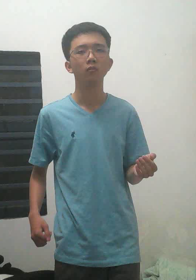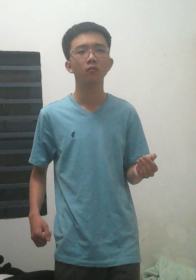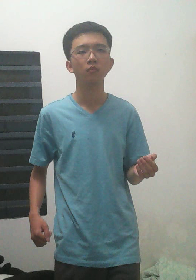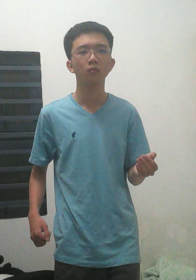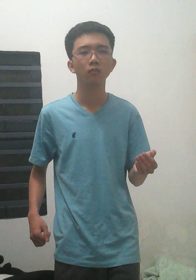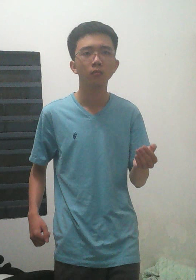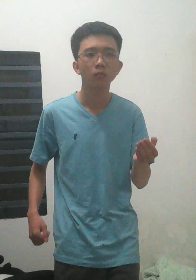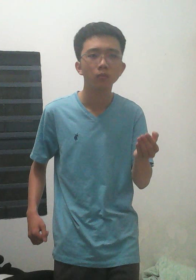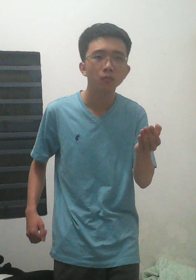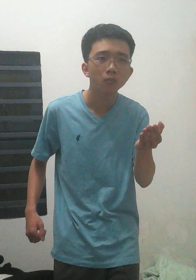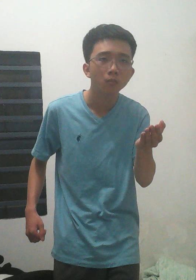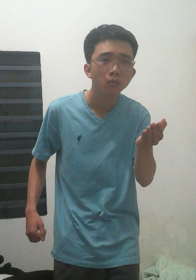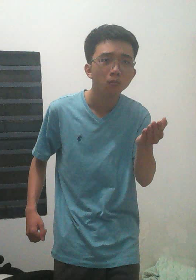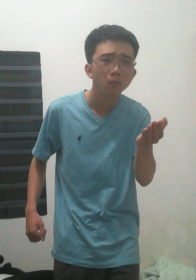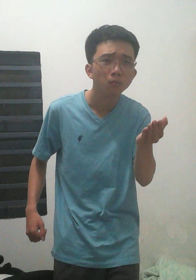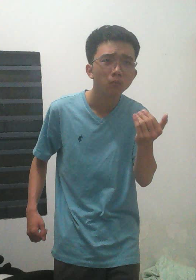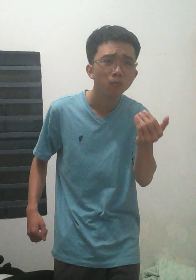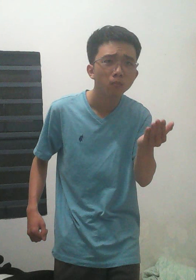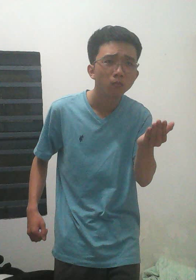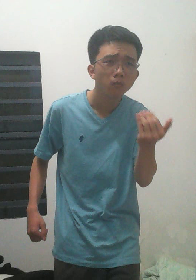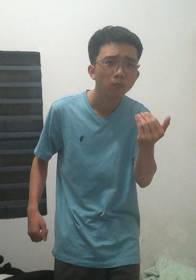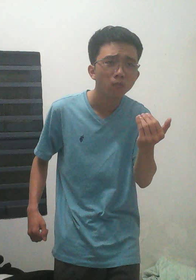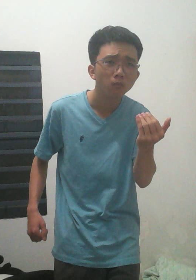yeu cau